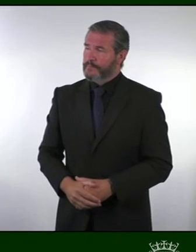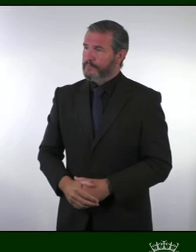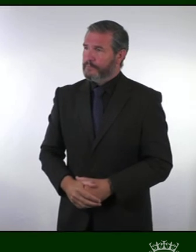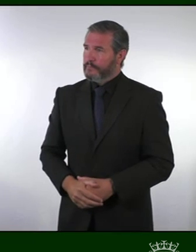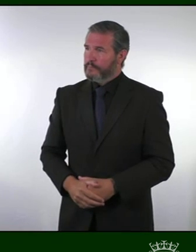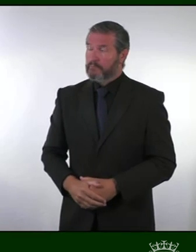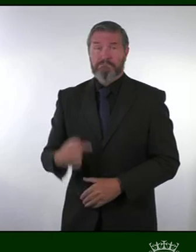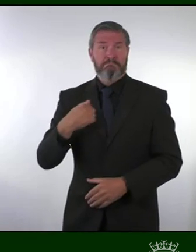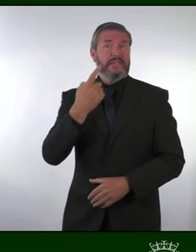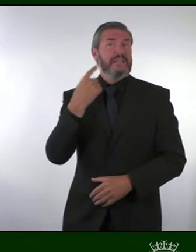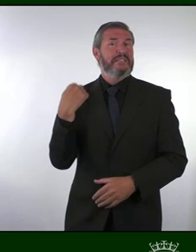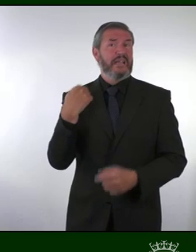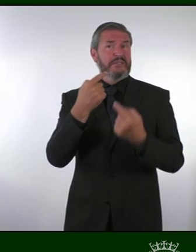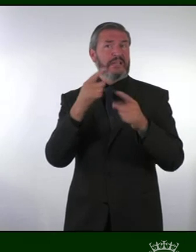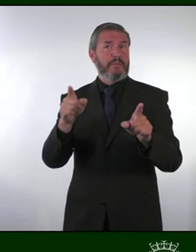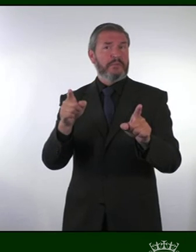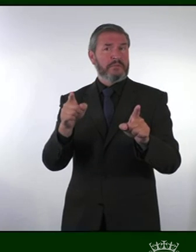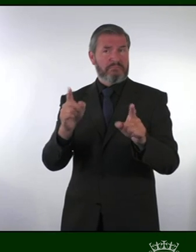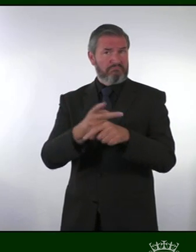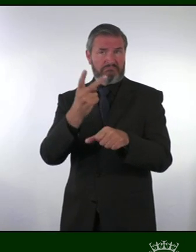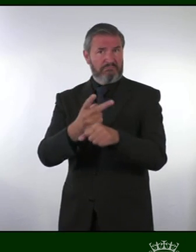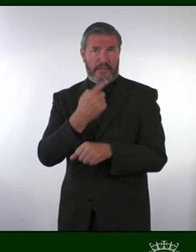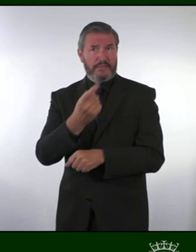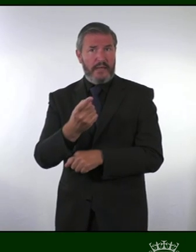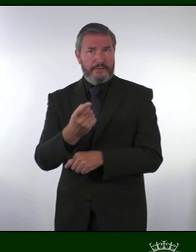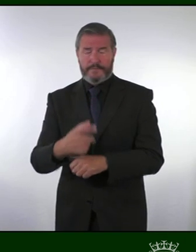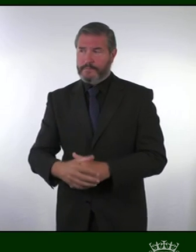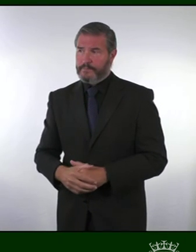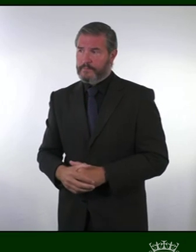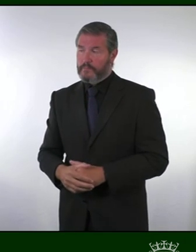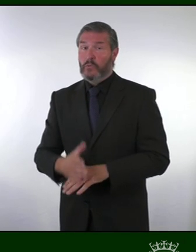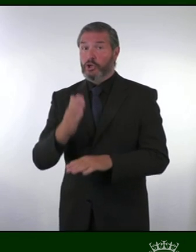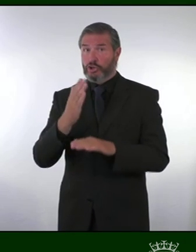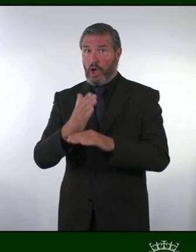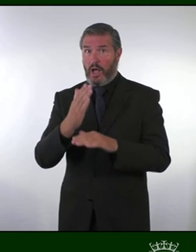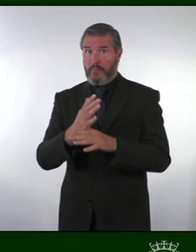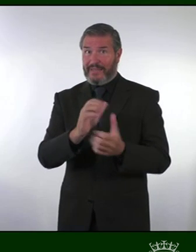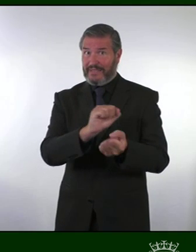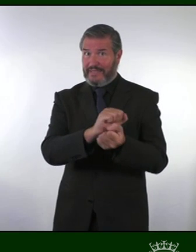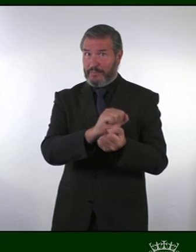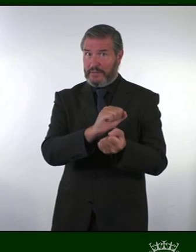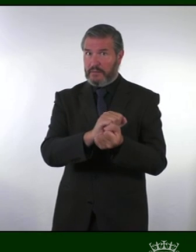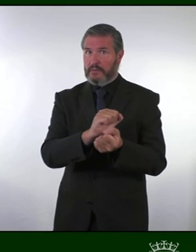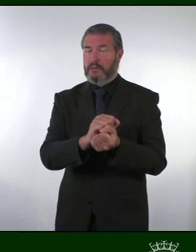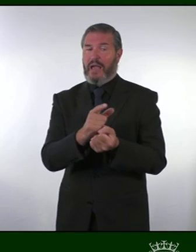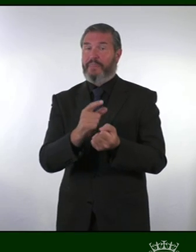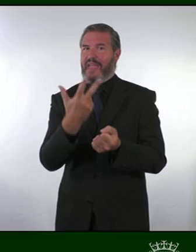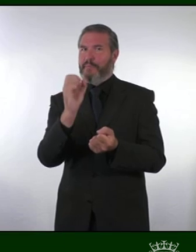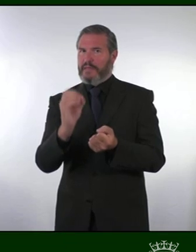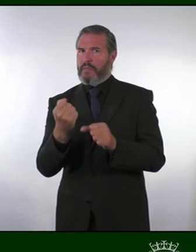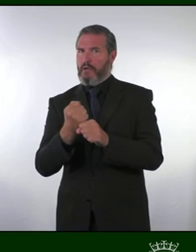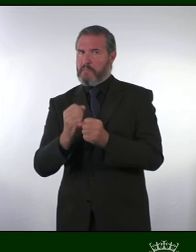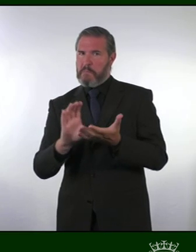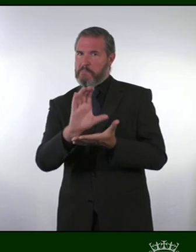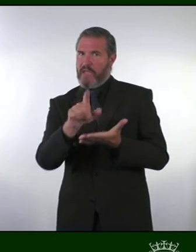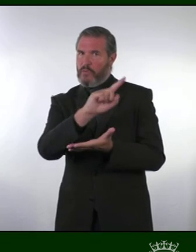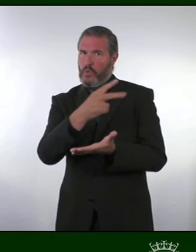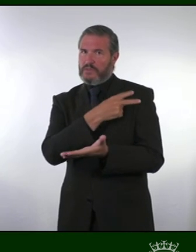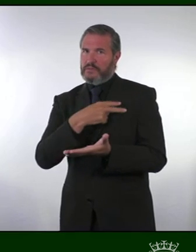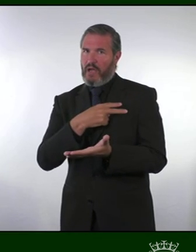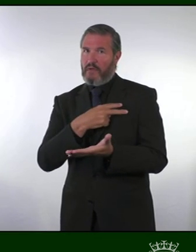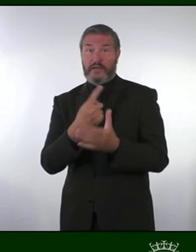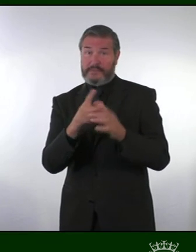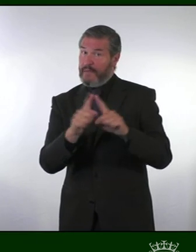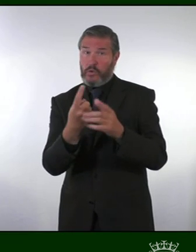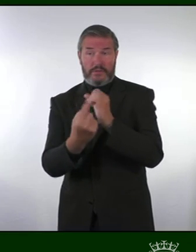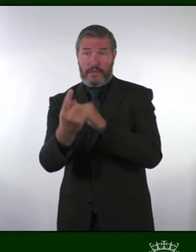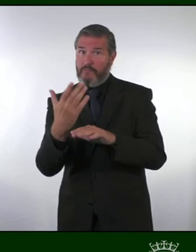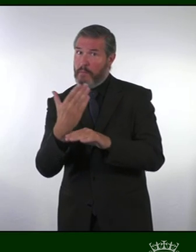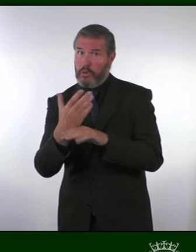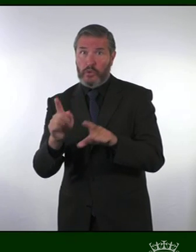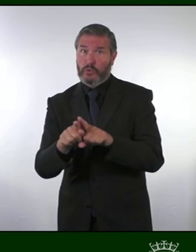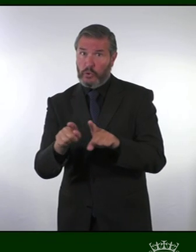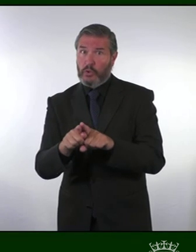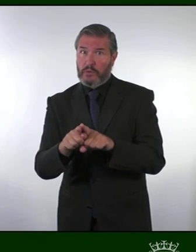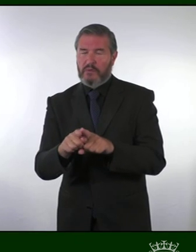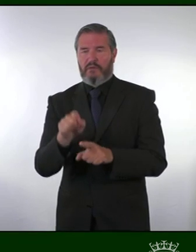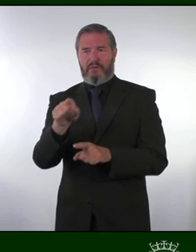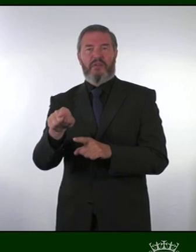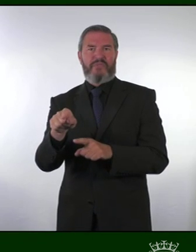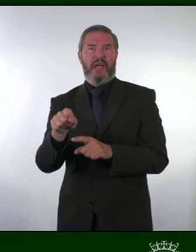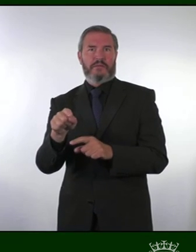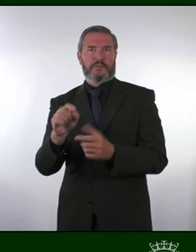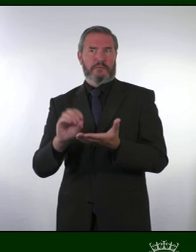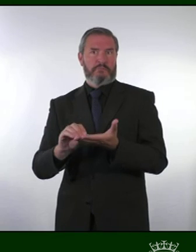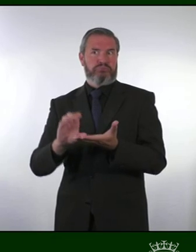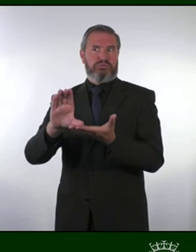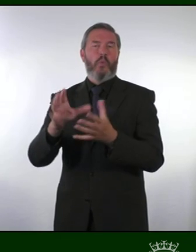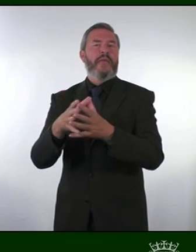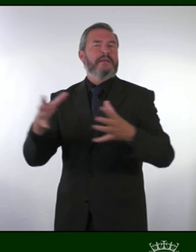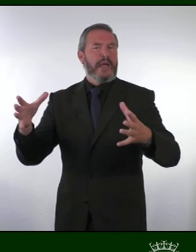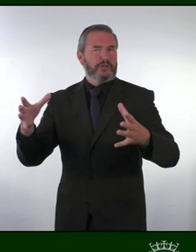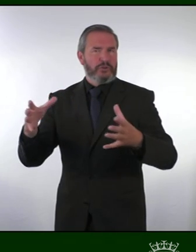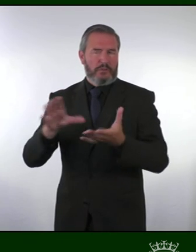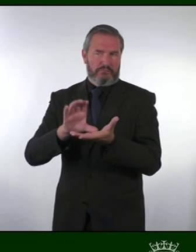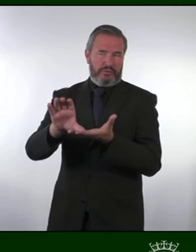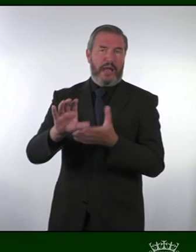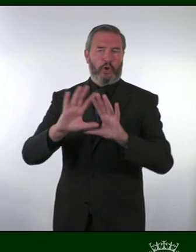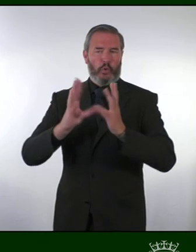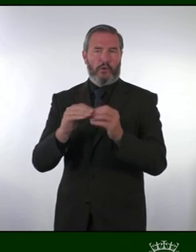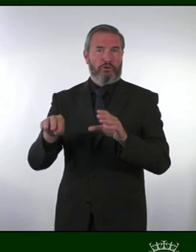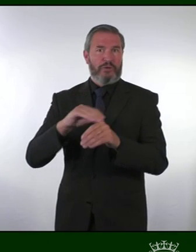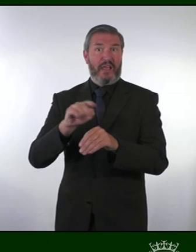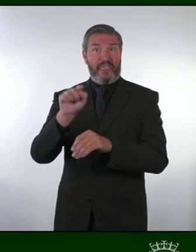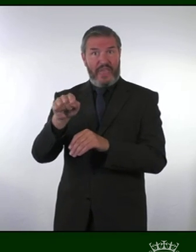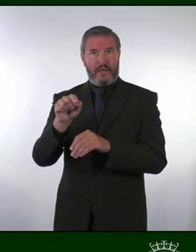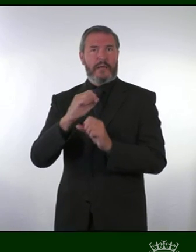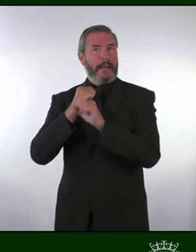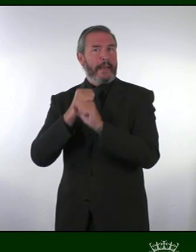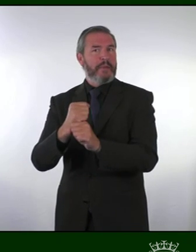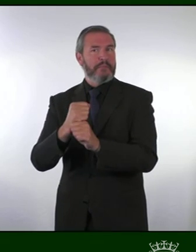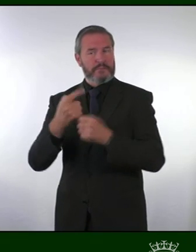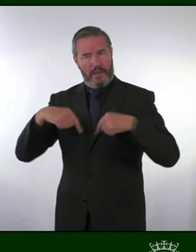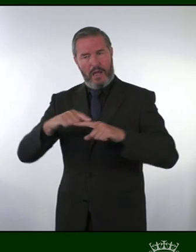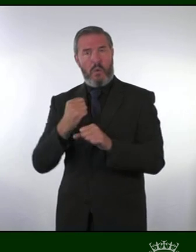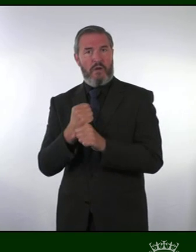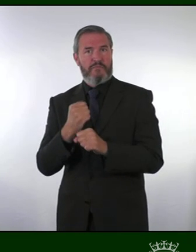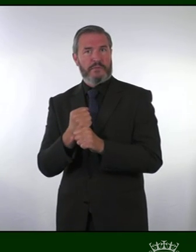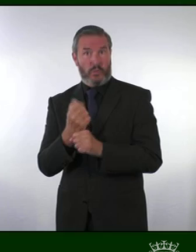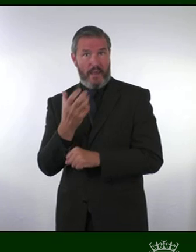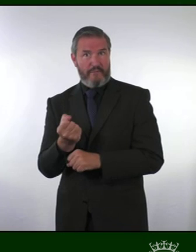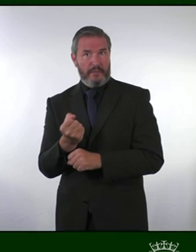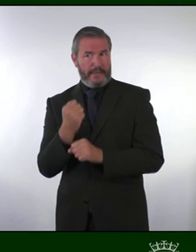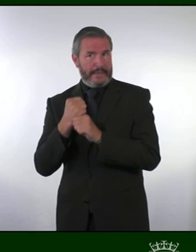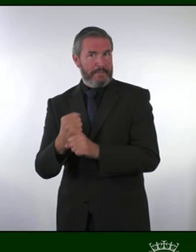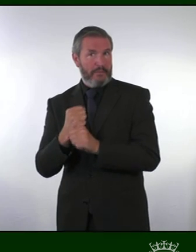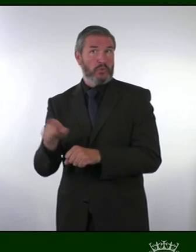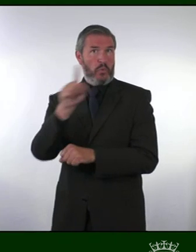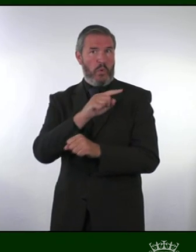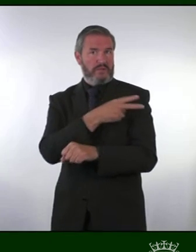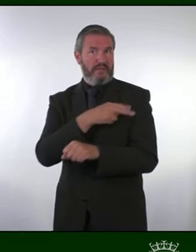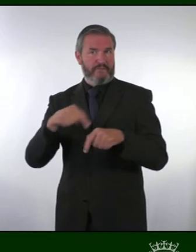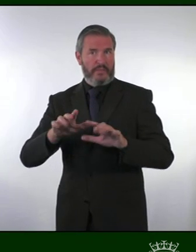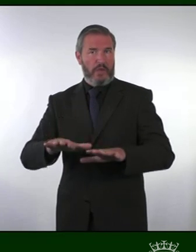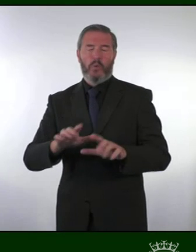As I said in my statement yesterday, the coronavirus job retention scheme—the furlough scheme—as well as what we have done for self-employed people, which has also been considerable, and the expansion of universal credit, have been massive commitments by our Government to the workforce of this country.